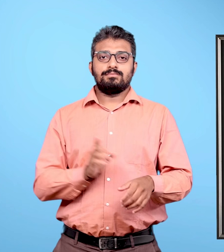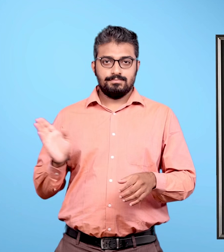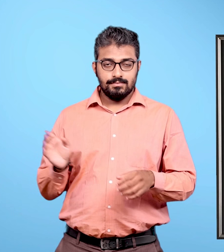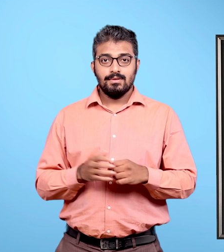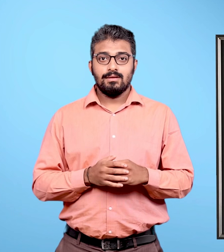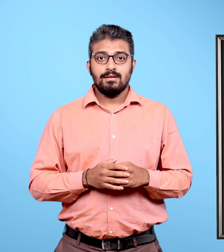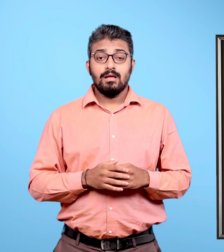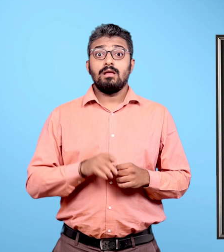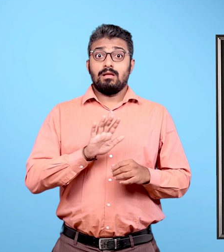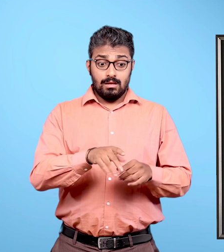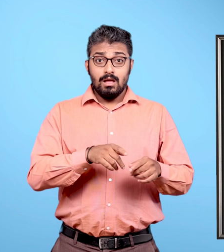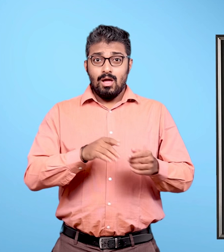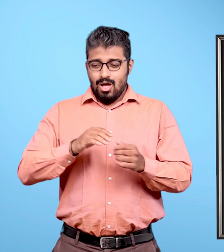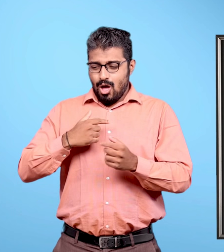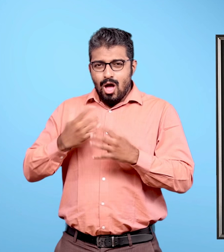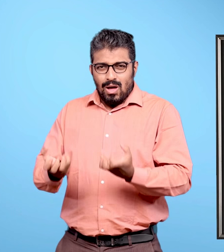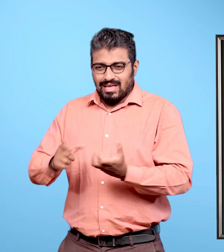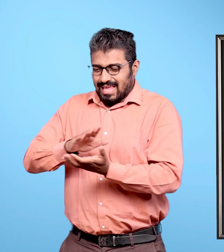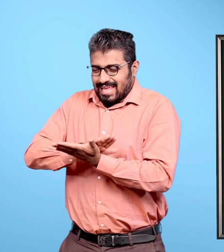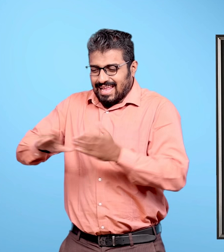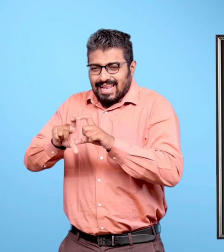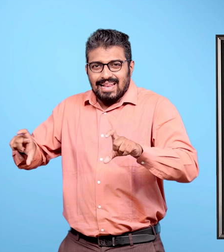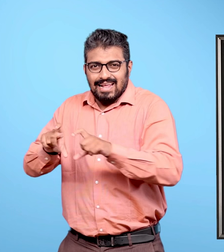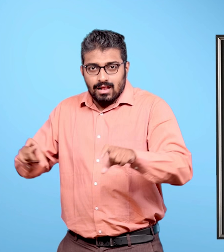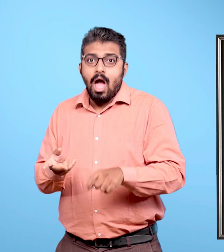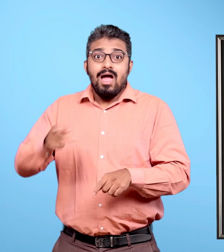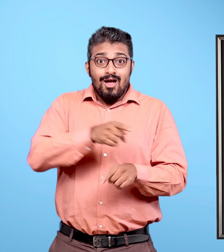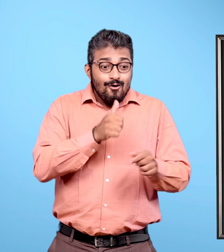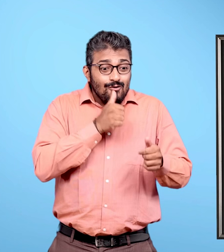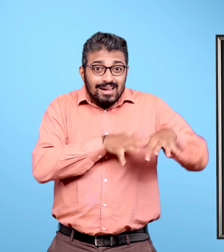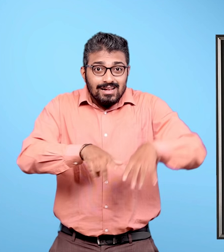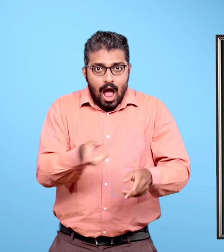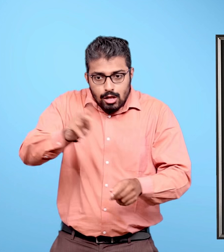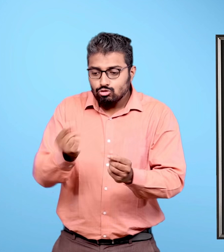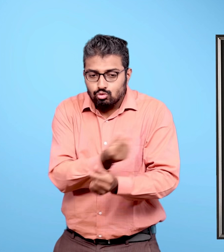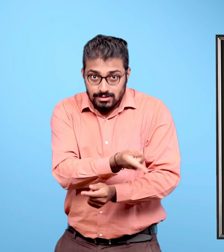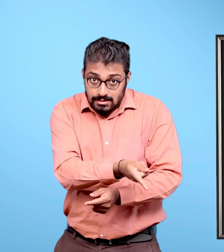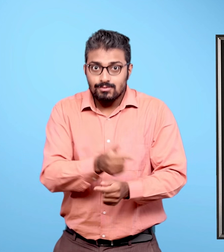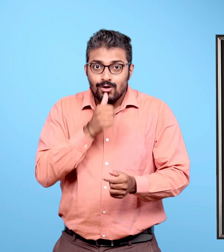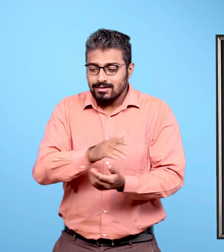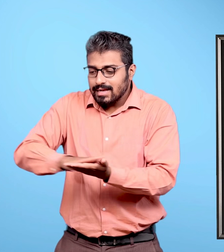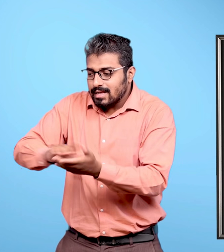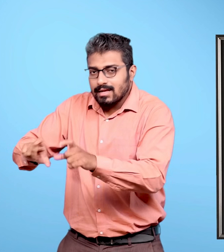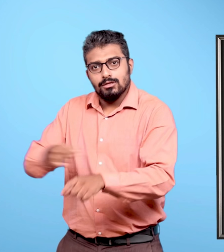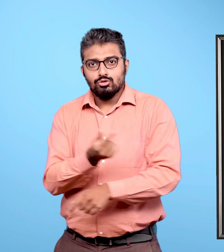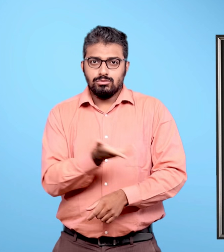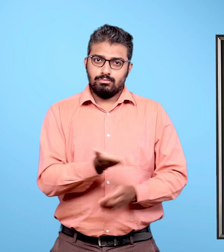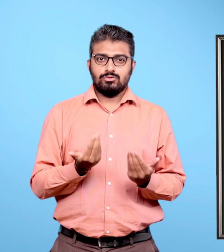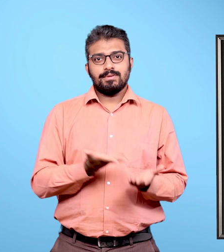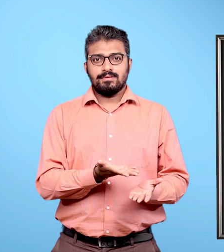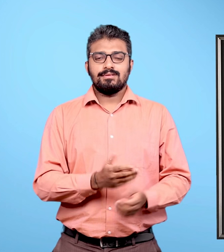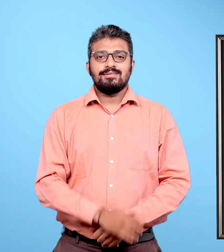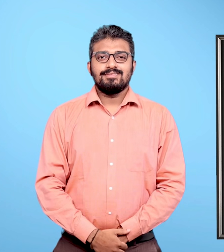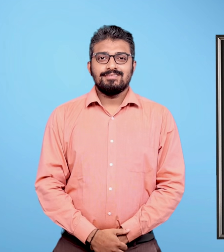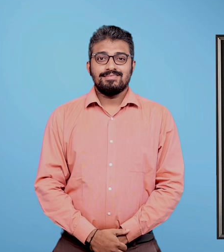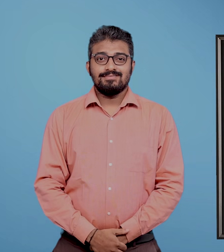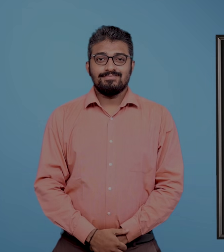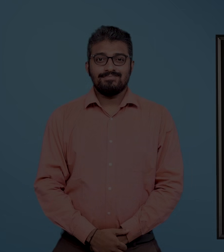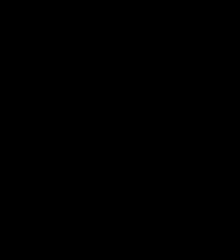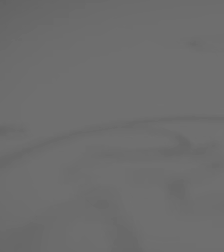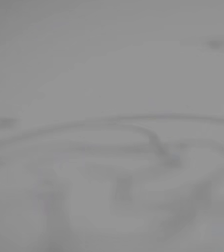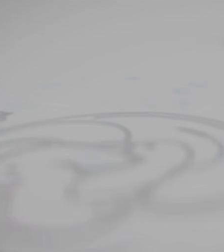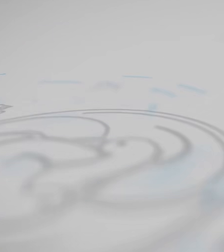Waste water can be reused by cleaning it.